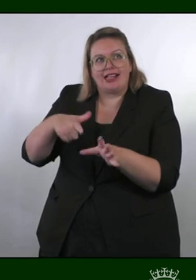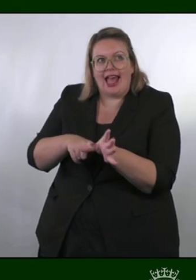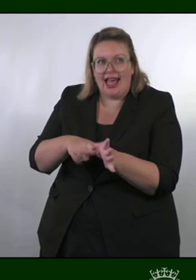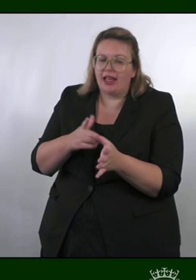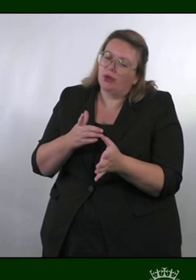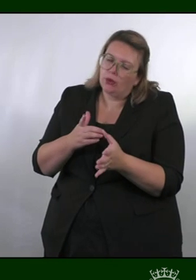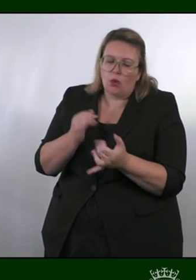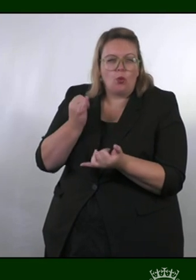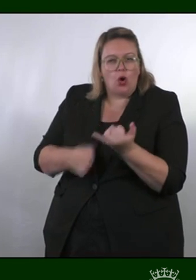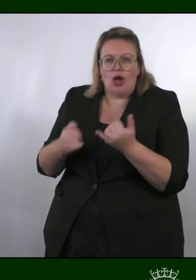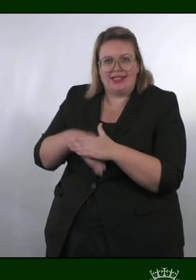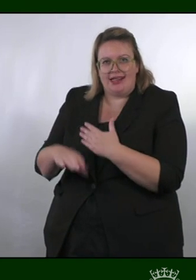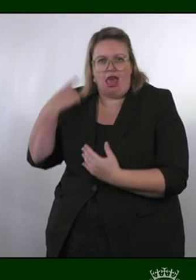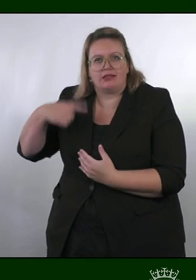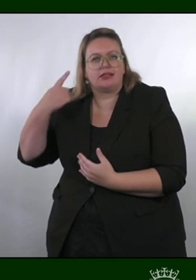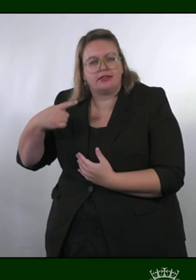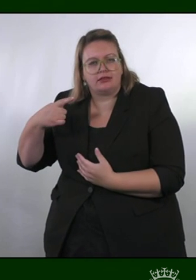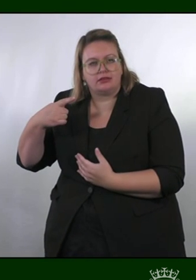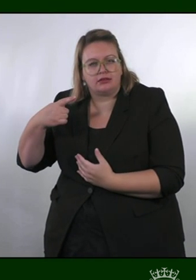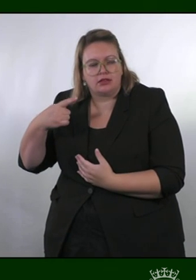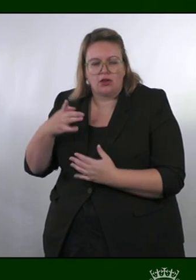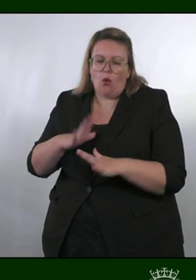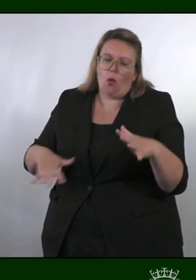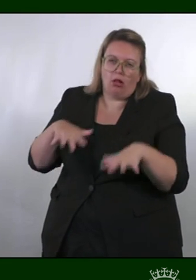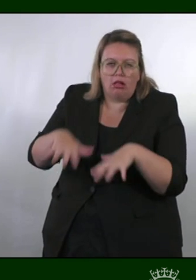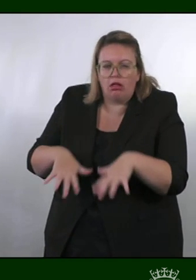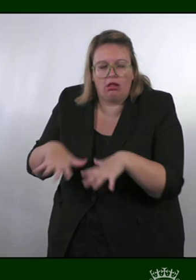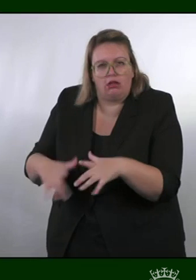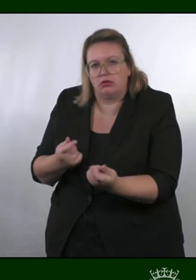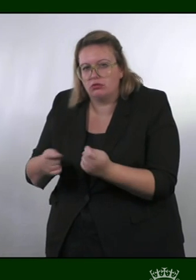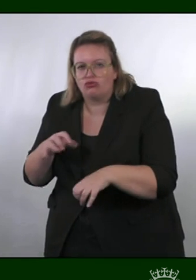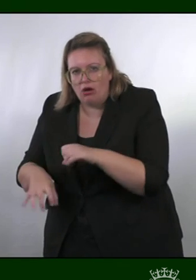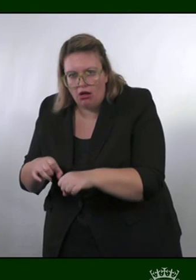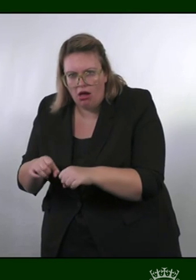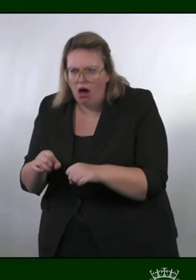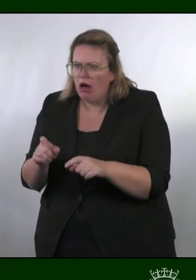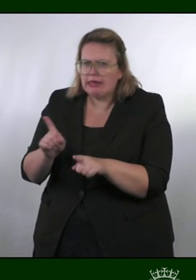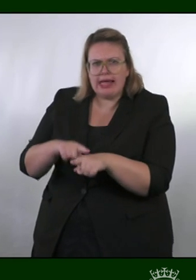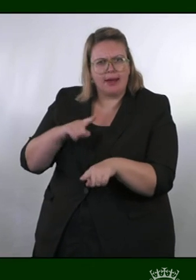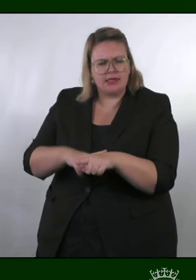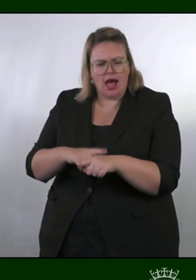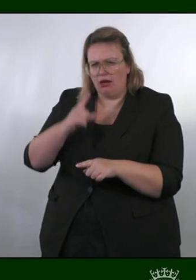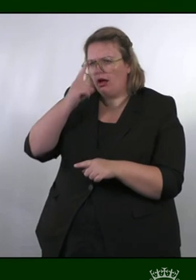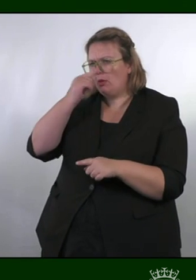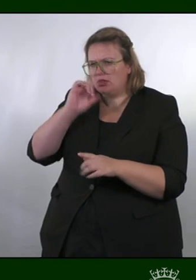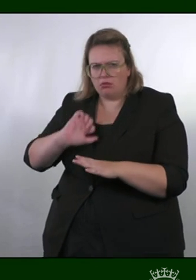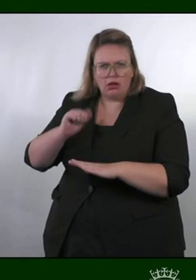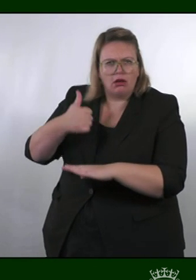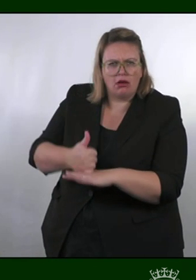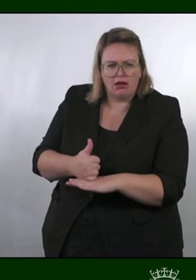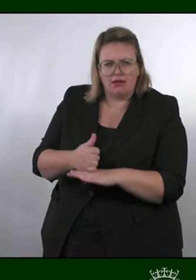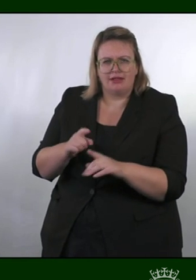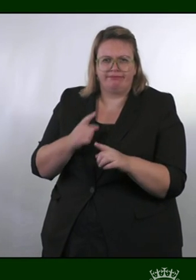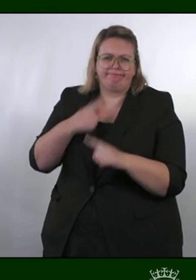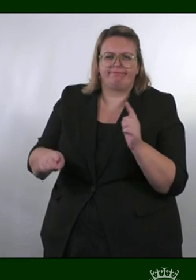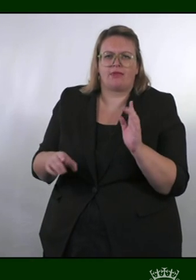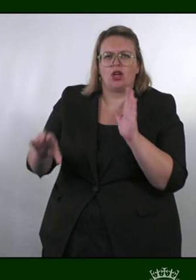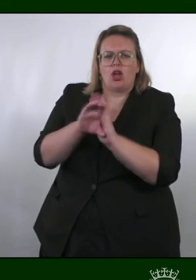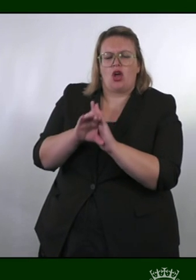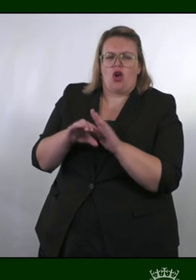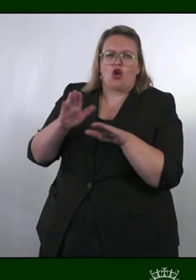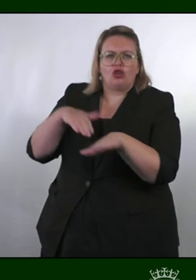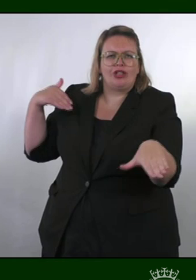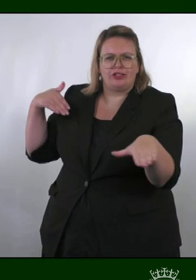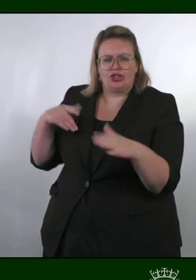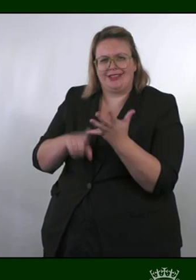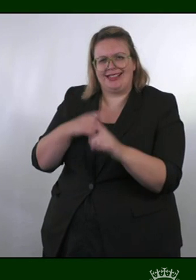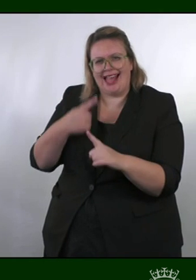Unfortunately, we are at the same time facing the idea that there could be a congestion tax forced on an extra 4 million Londoners by this Government.